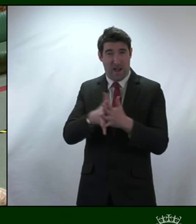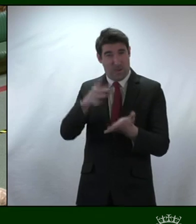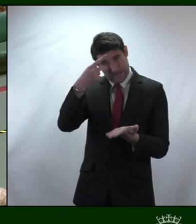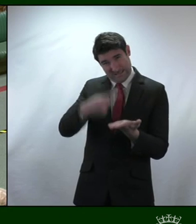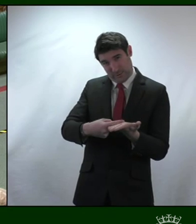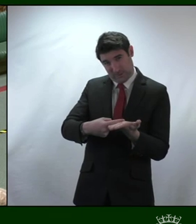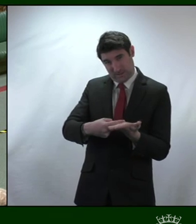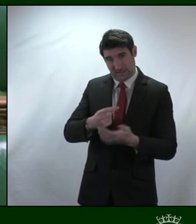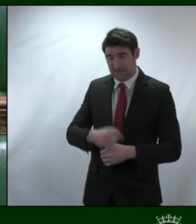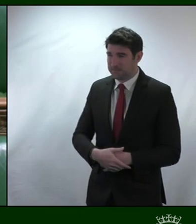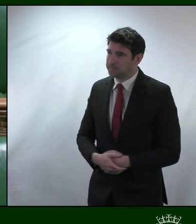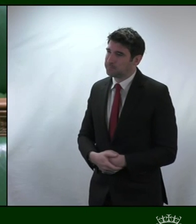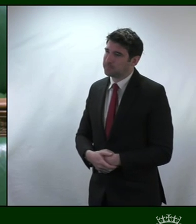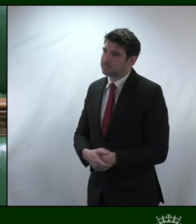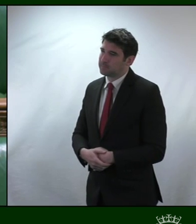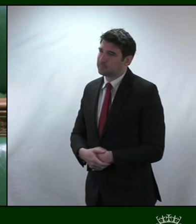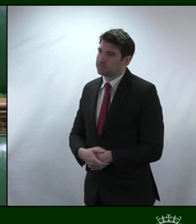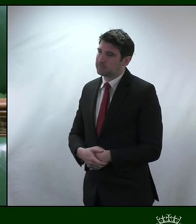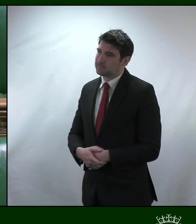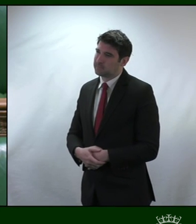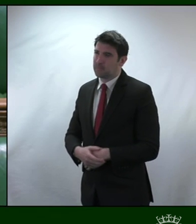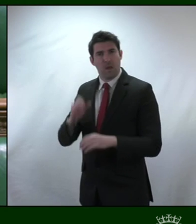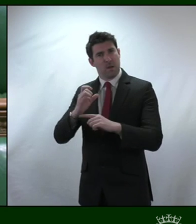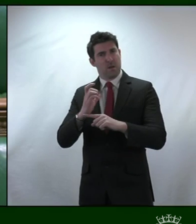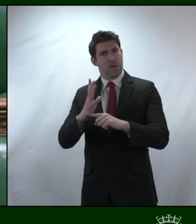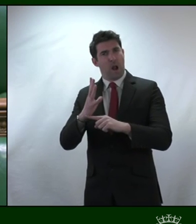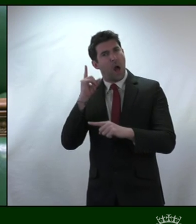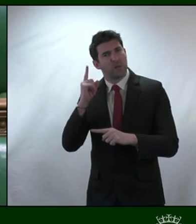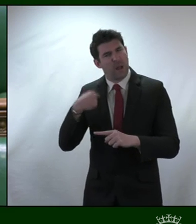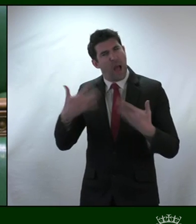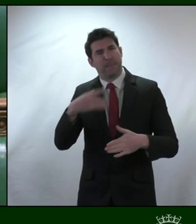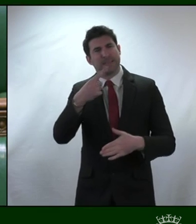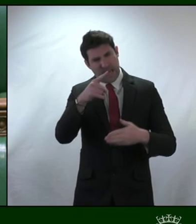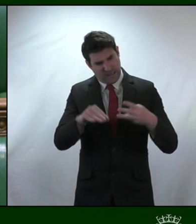I said two weeks ago at this Dispatch Box that I was very concerned that tier 2 would not be strong enough to hold the virus.